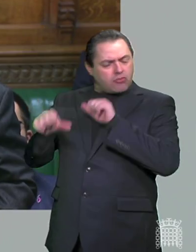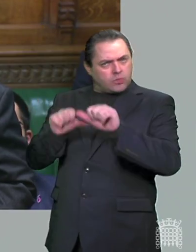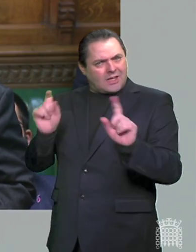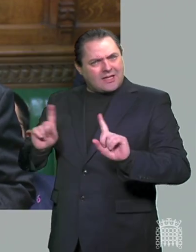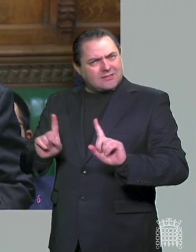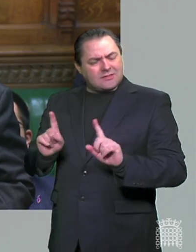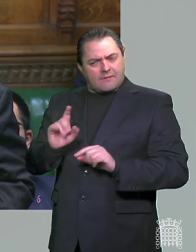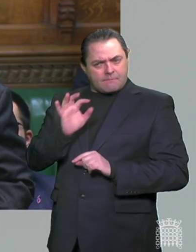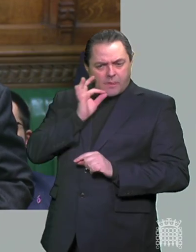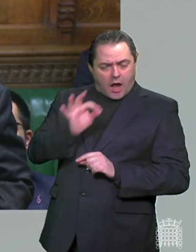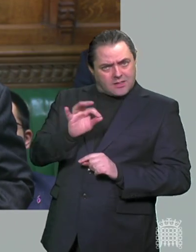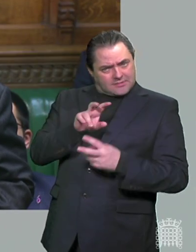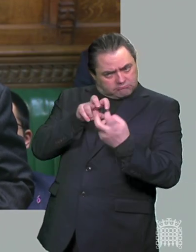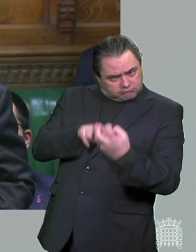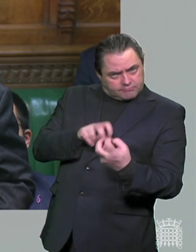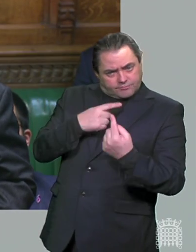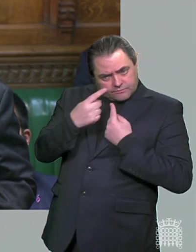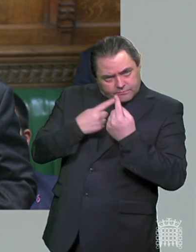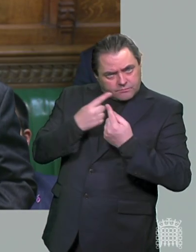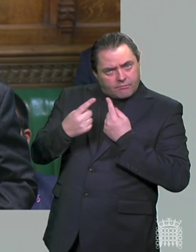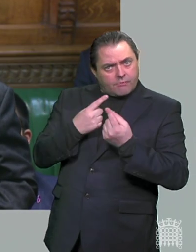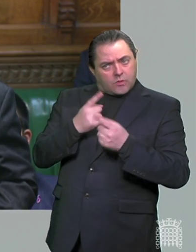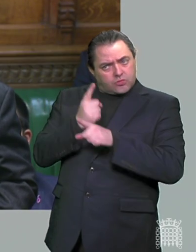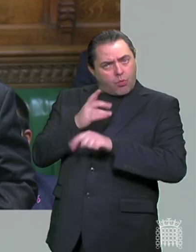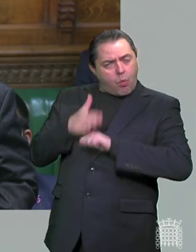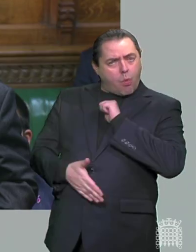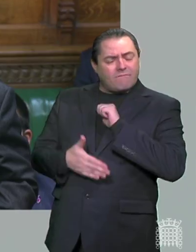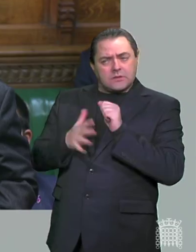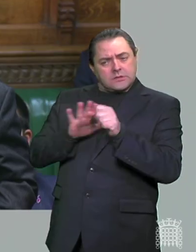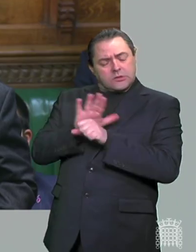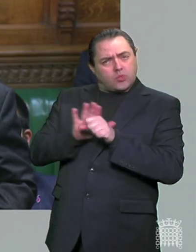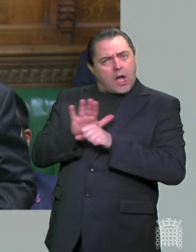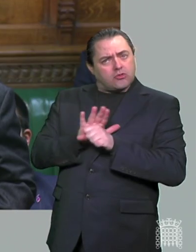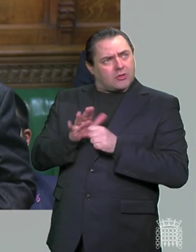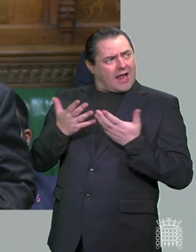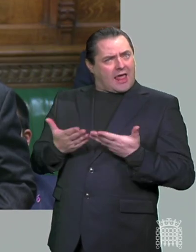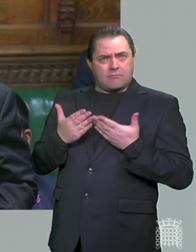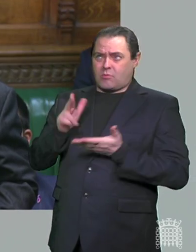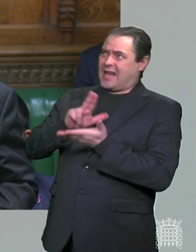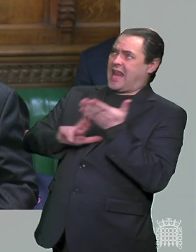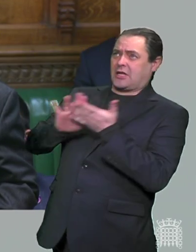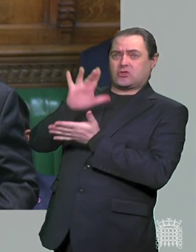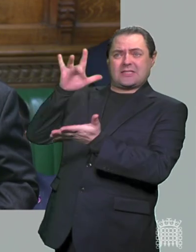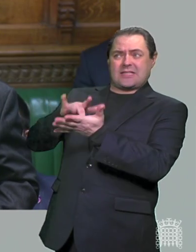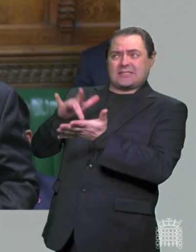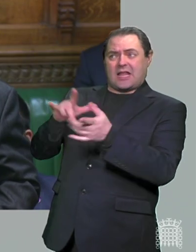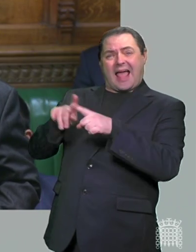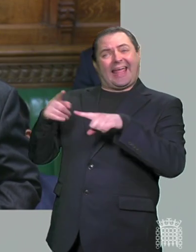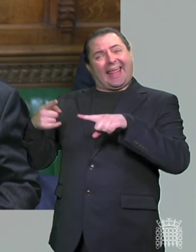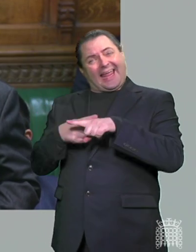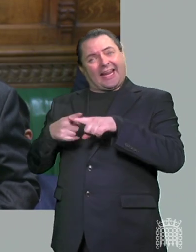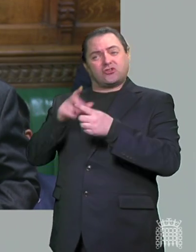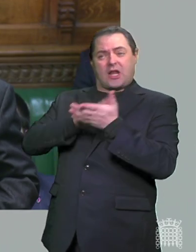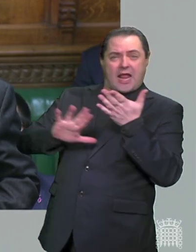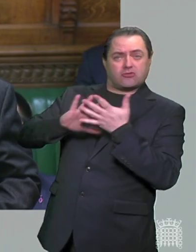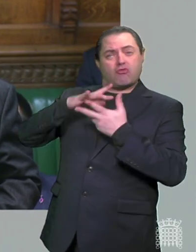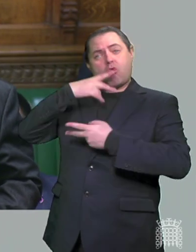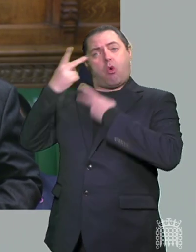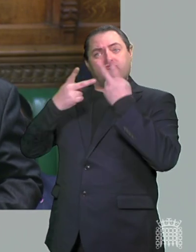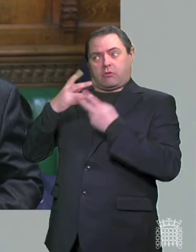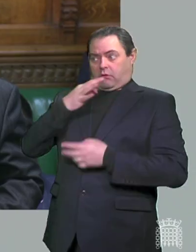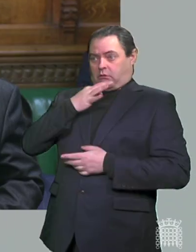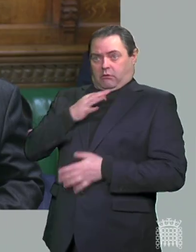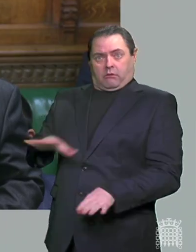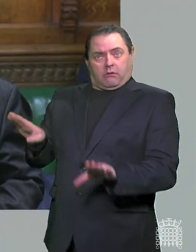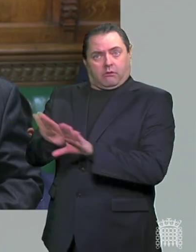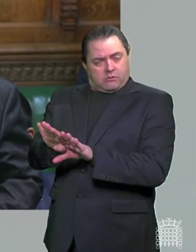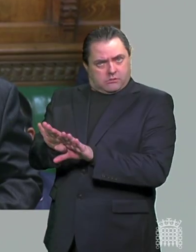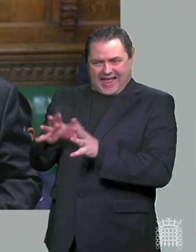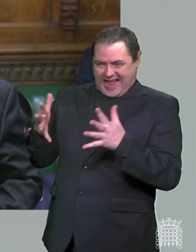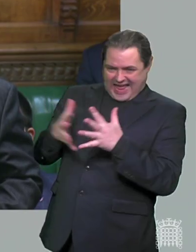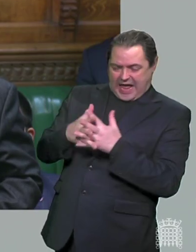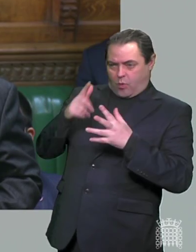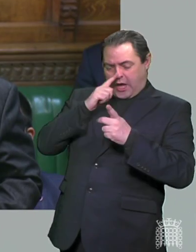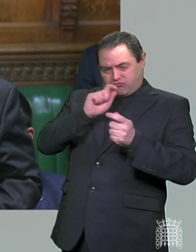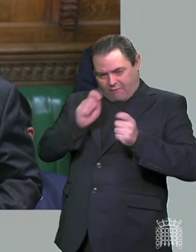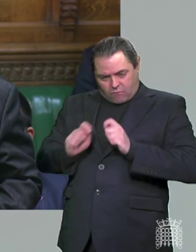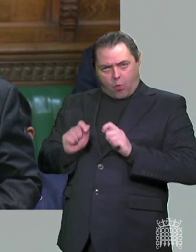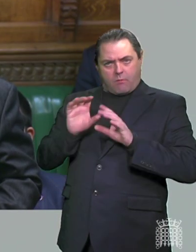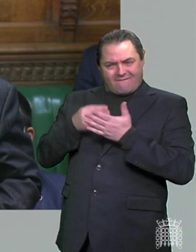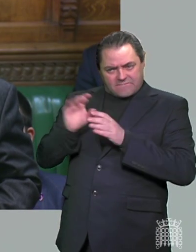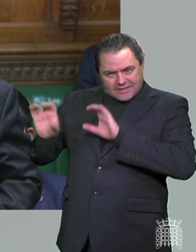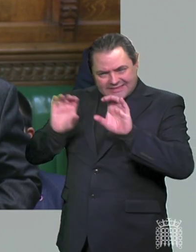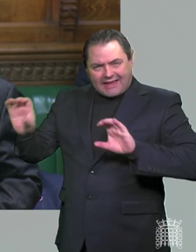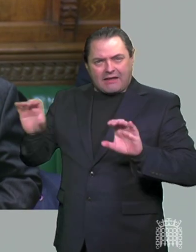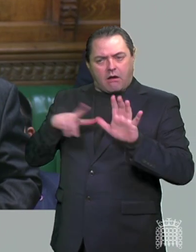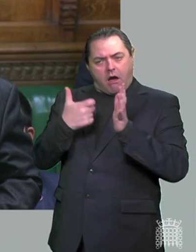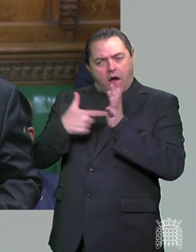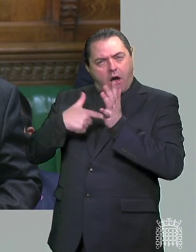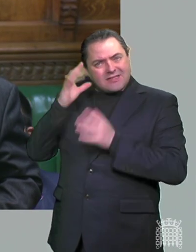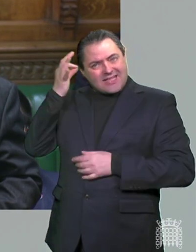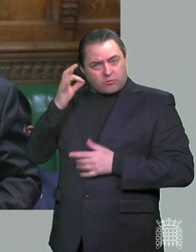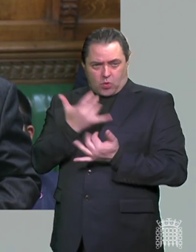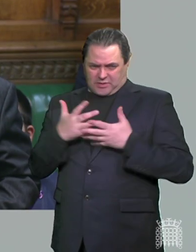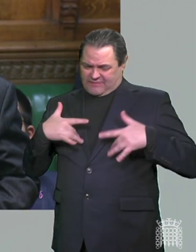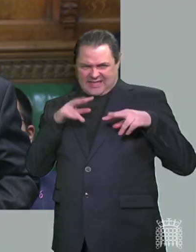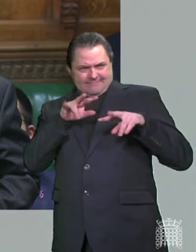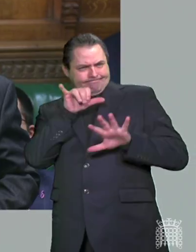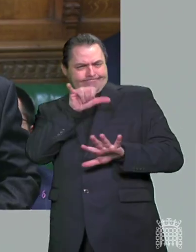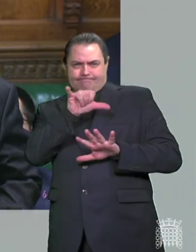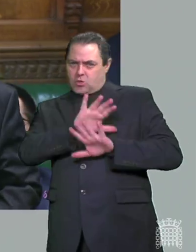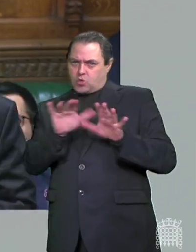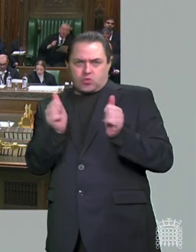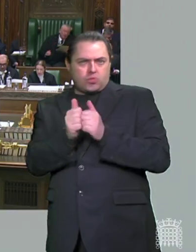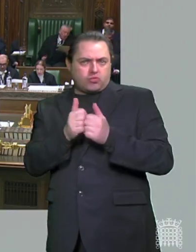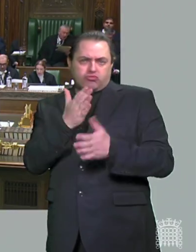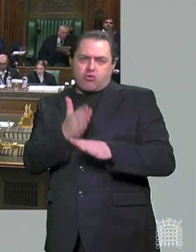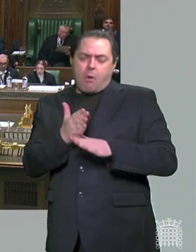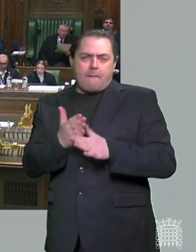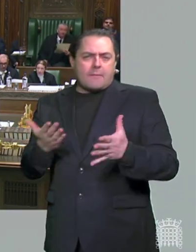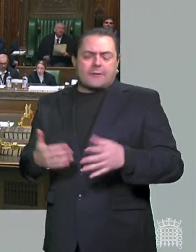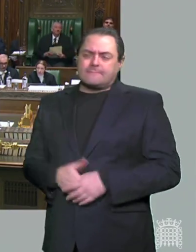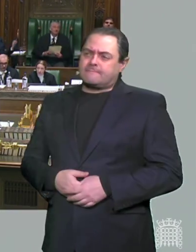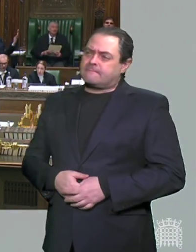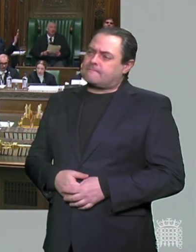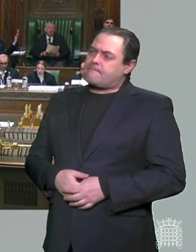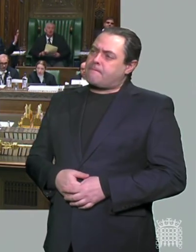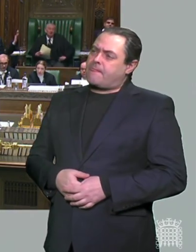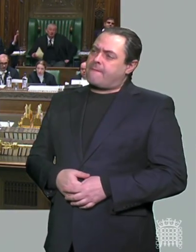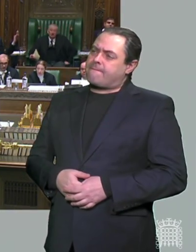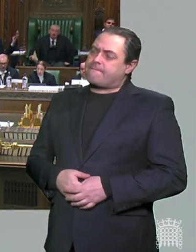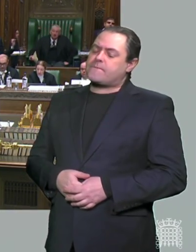Will my right honourable Friend meet me and other concerned Members to discuss the situation whereby centres of national excellence, such as the English National Opera, are at risk of closure, and how we can reform the operation of the Arts Council, which many people feel is no longer fit for purpose?